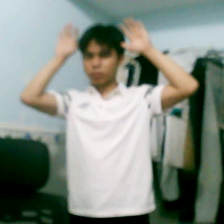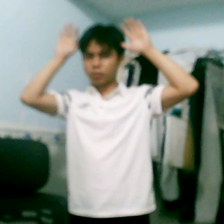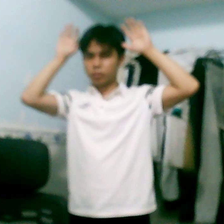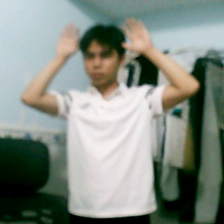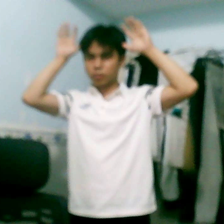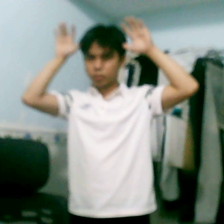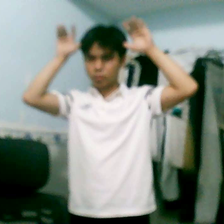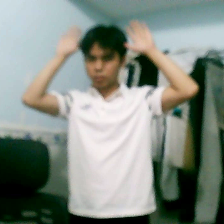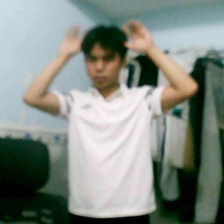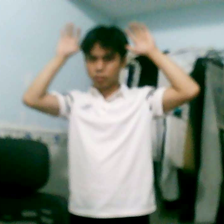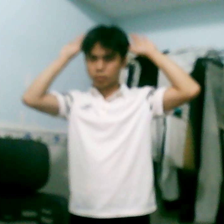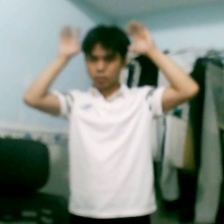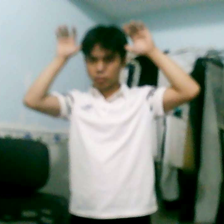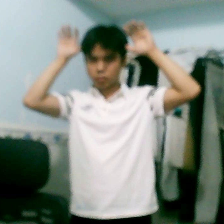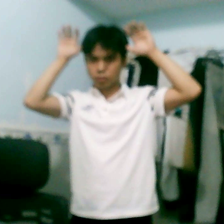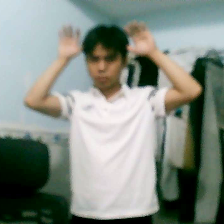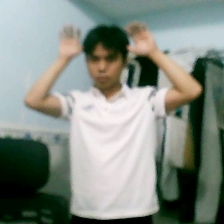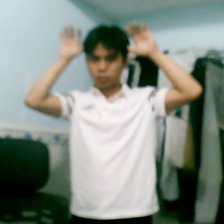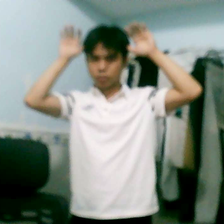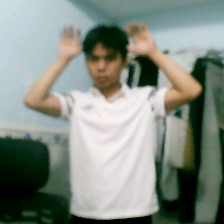cho